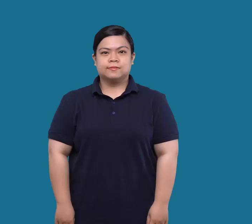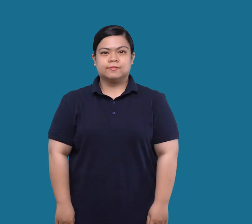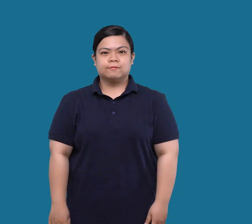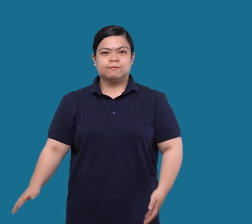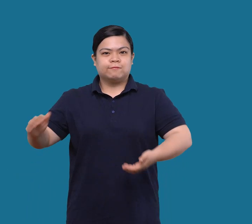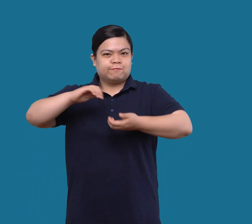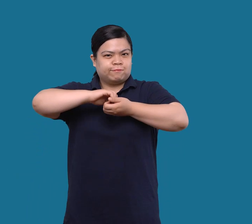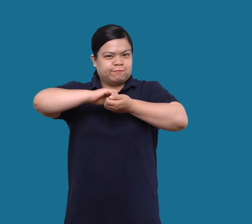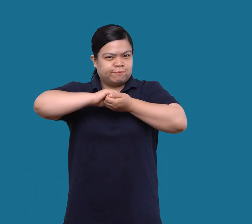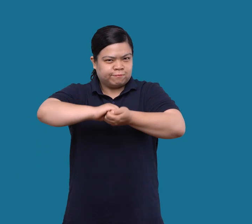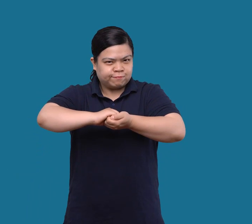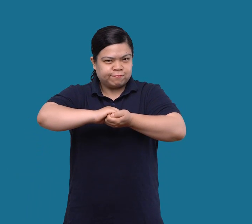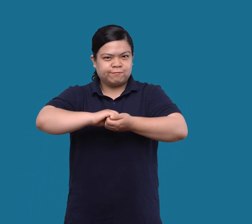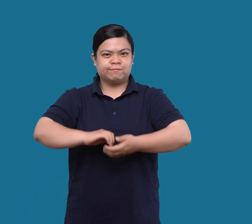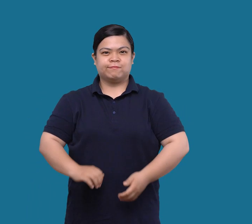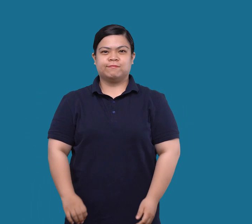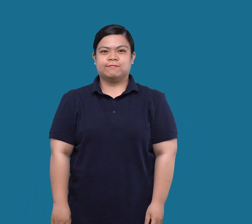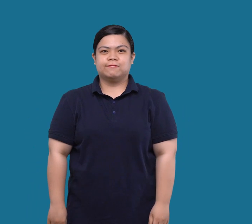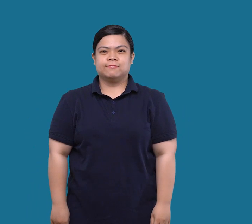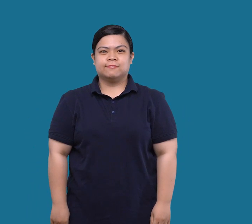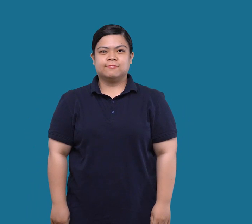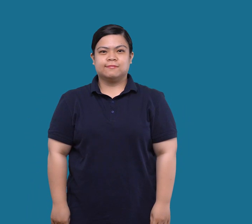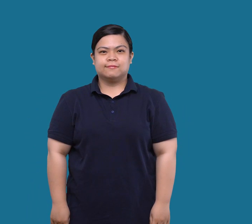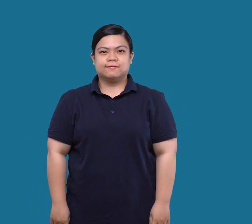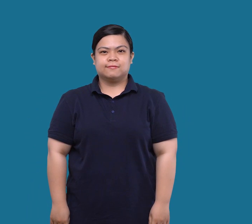hữu nghị